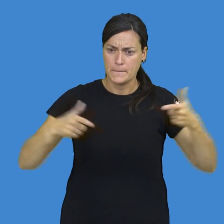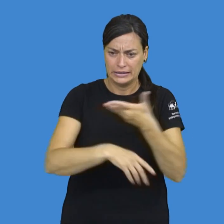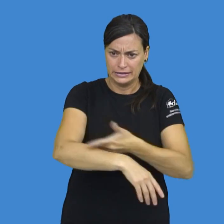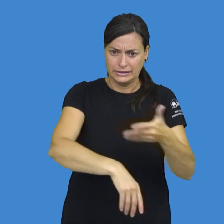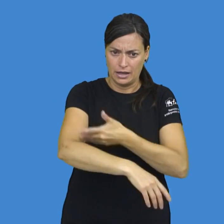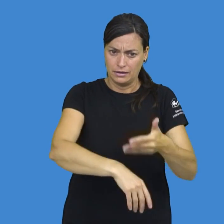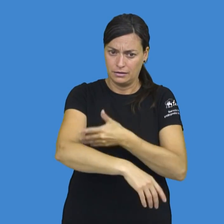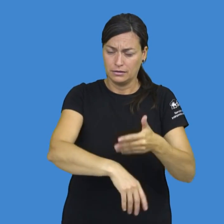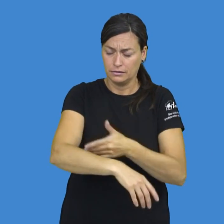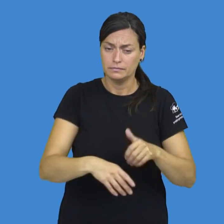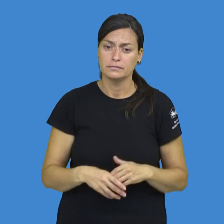sangre